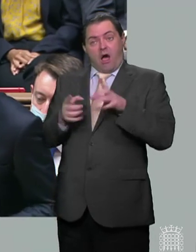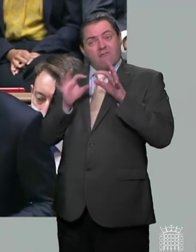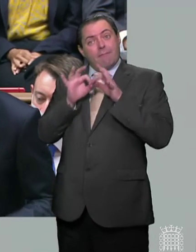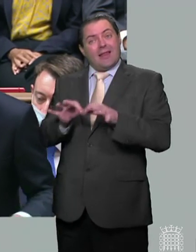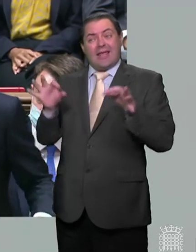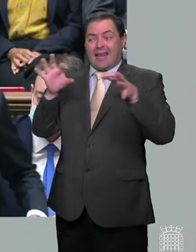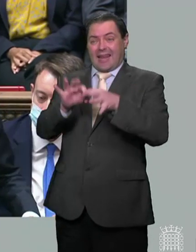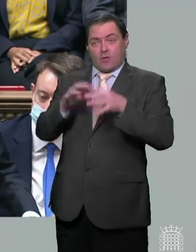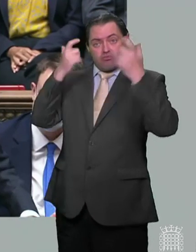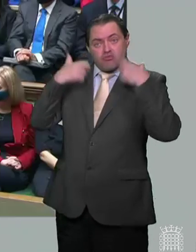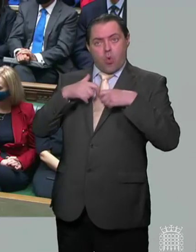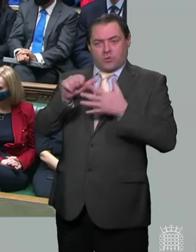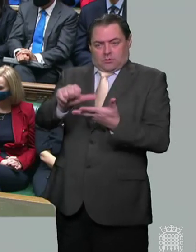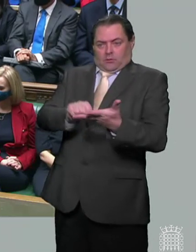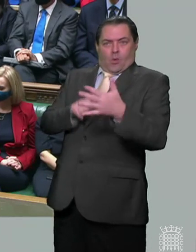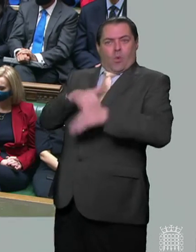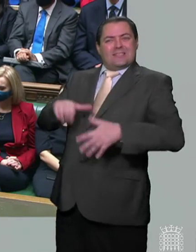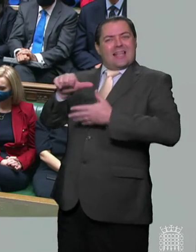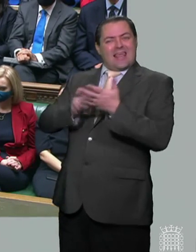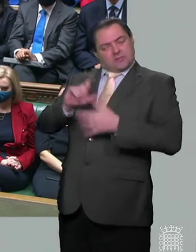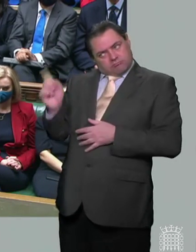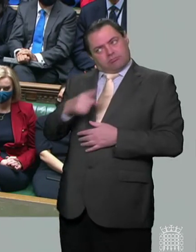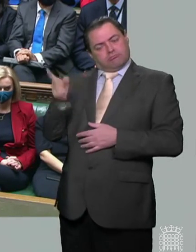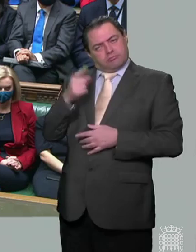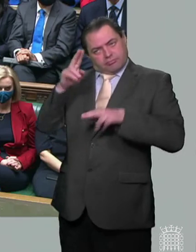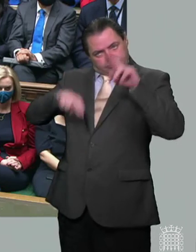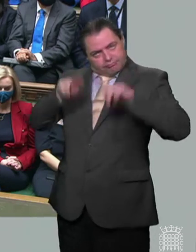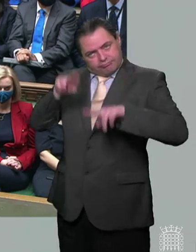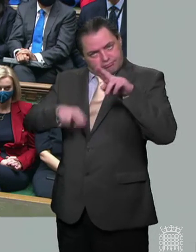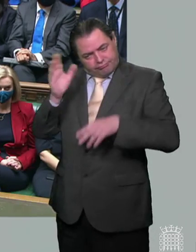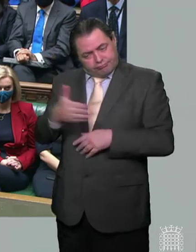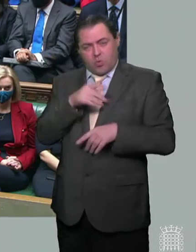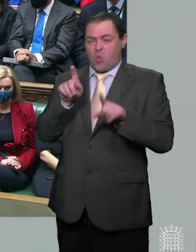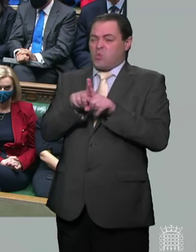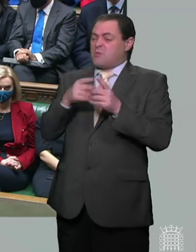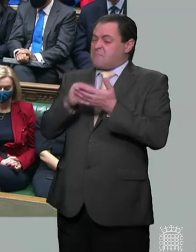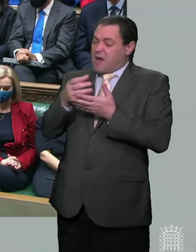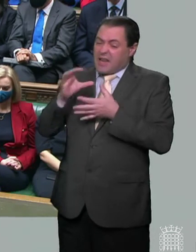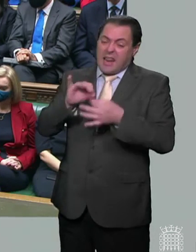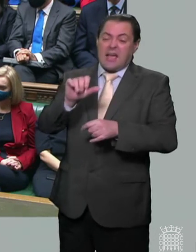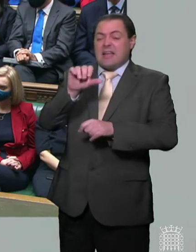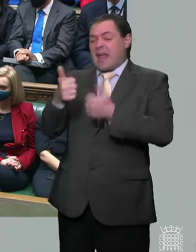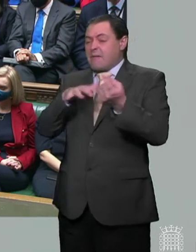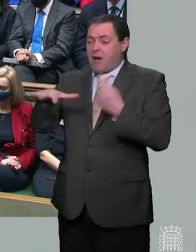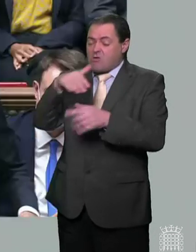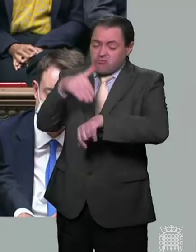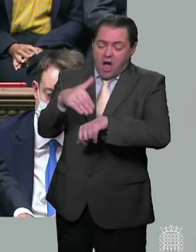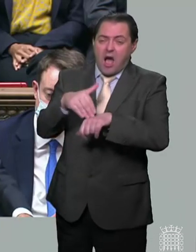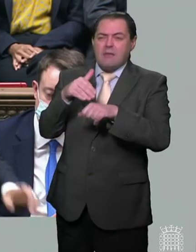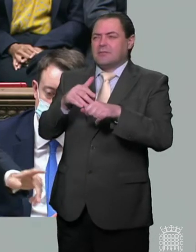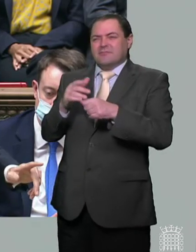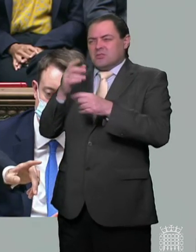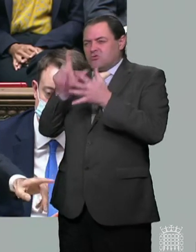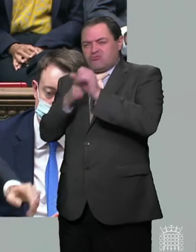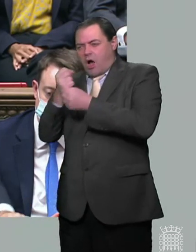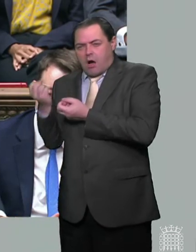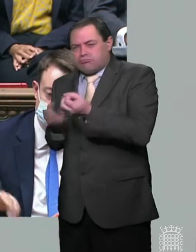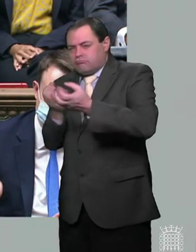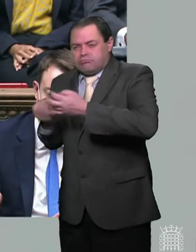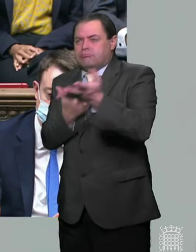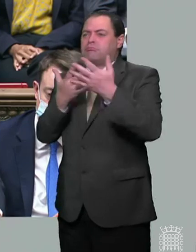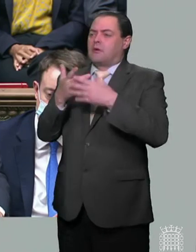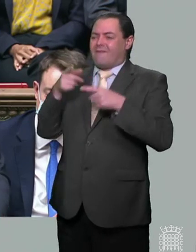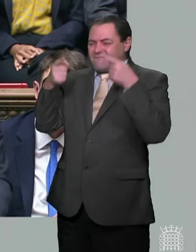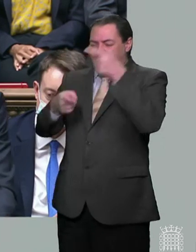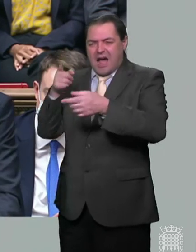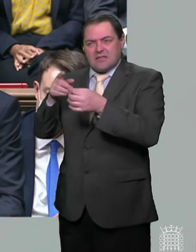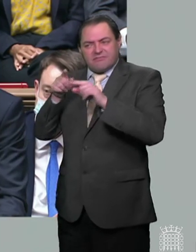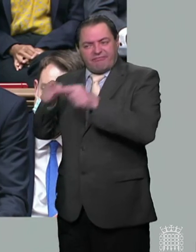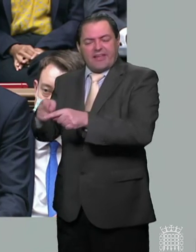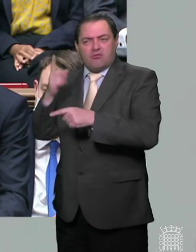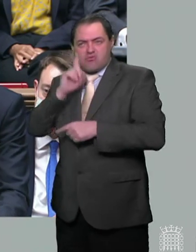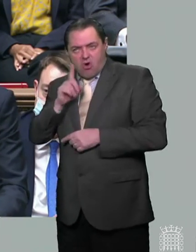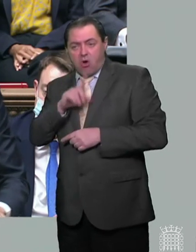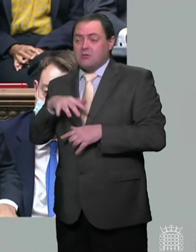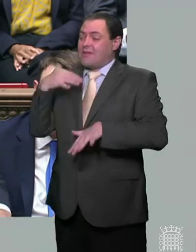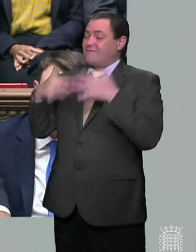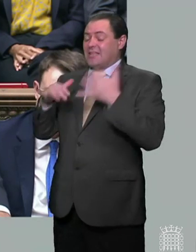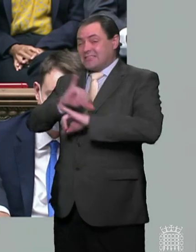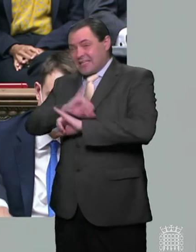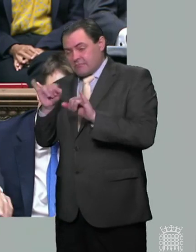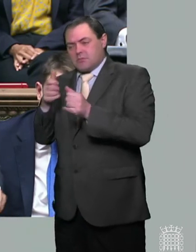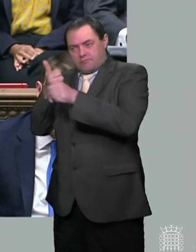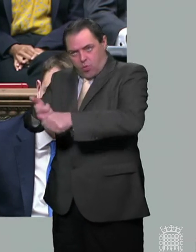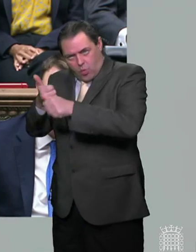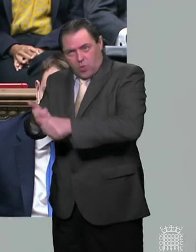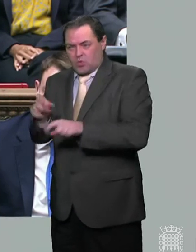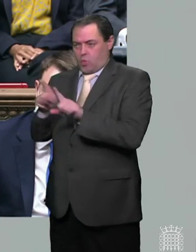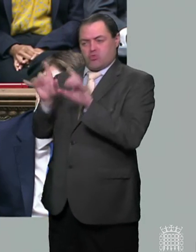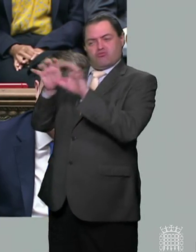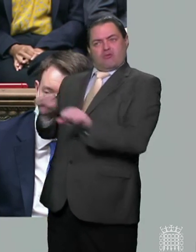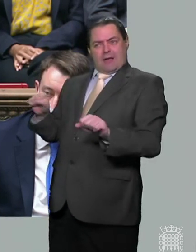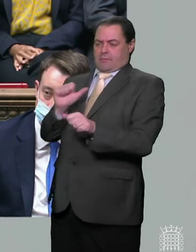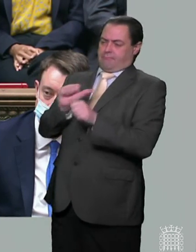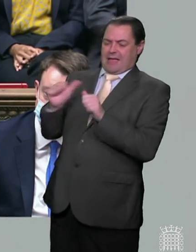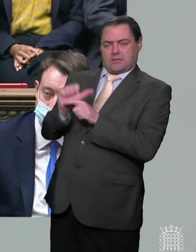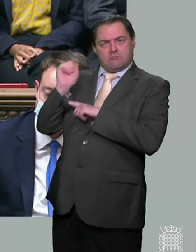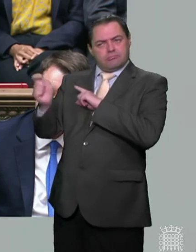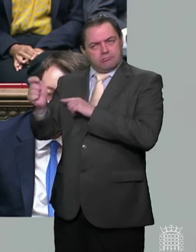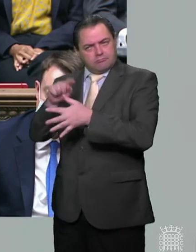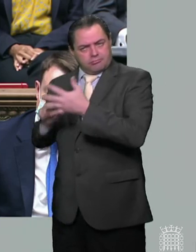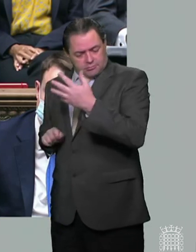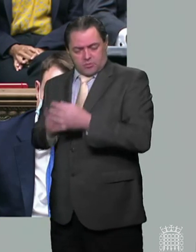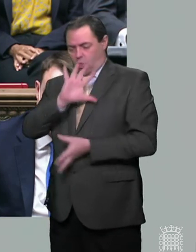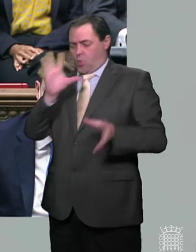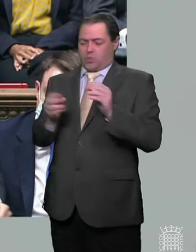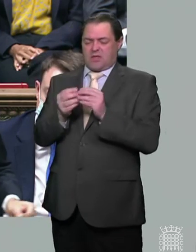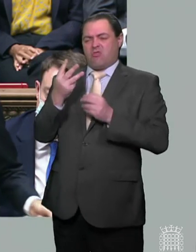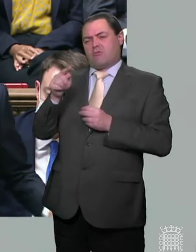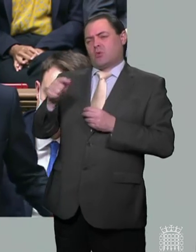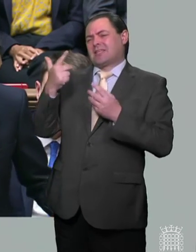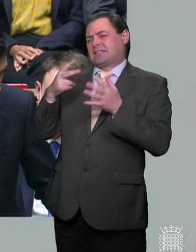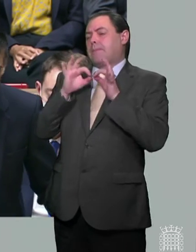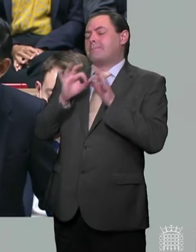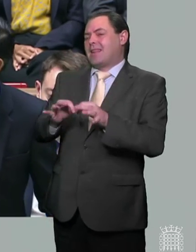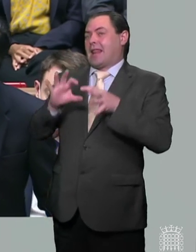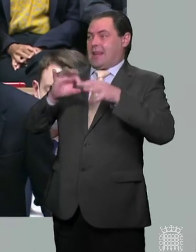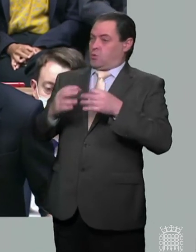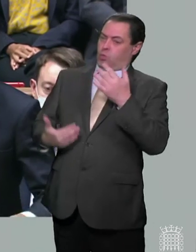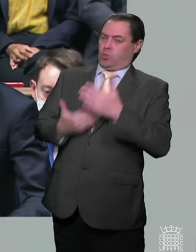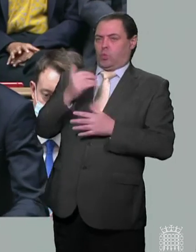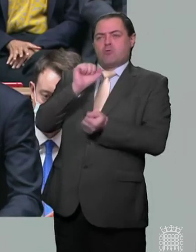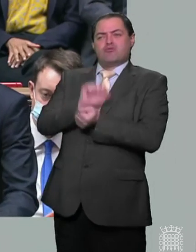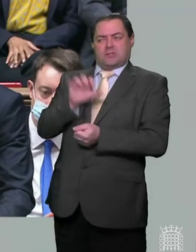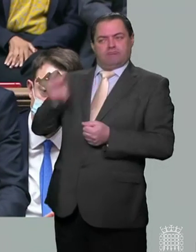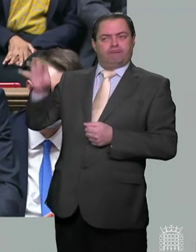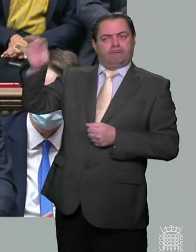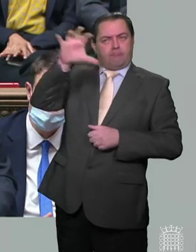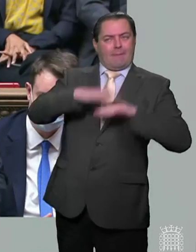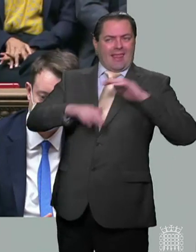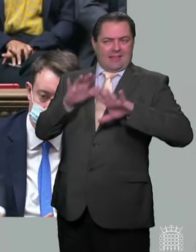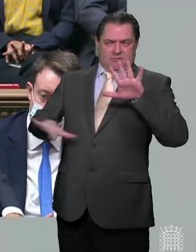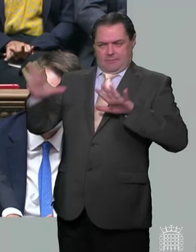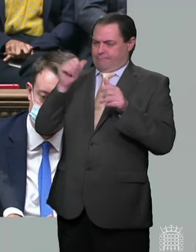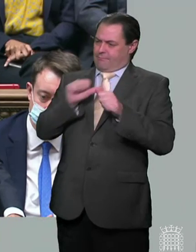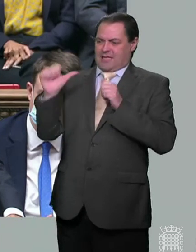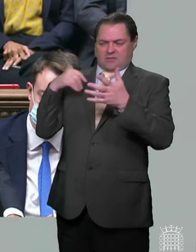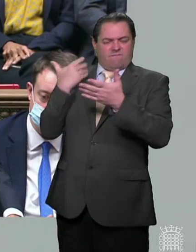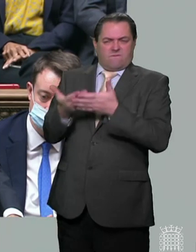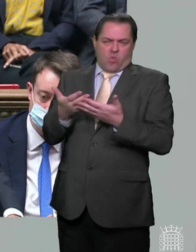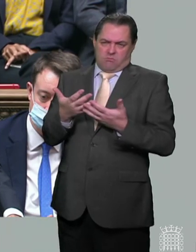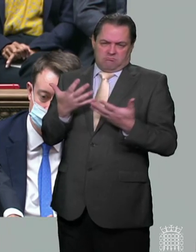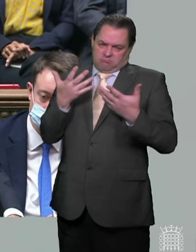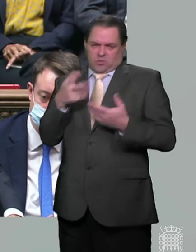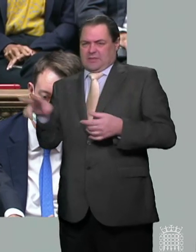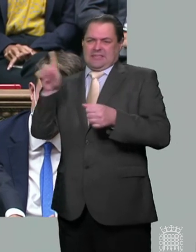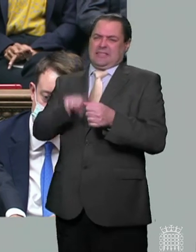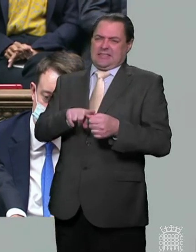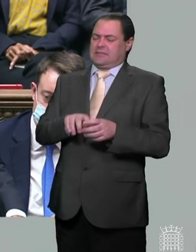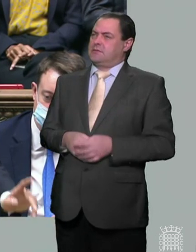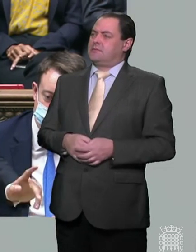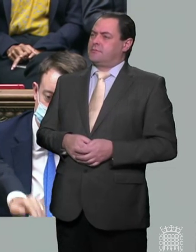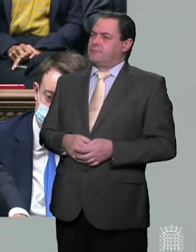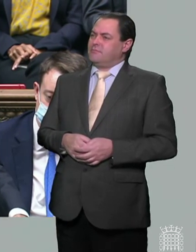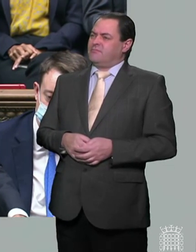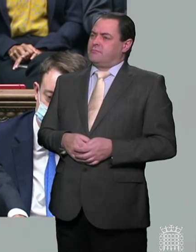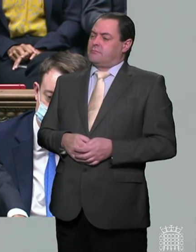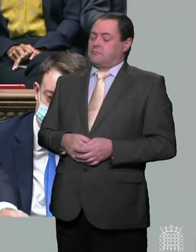reduce the courts backlog; pays for programmes to tackle neighbourhood crime, reoffending, county lines, violence against women and girls, victims’ services and improved responses to rape cases; and, over the next three years, commits £3.8 billion to the largest prison-building programme in a generation.